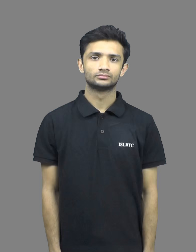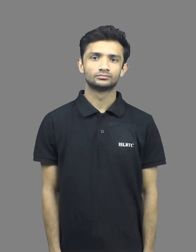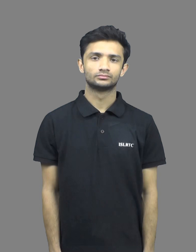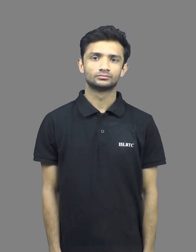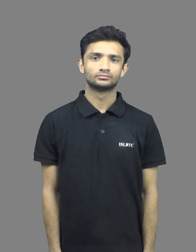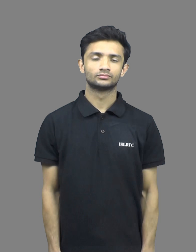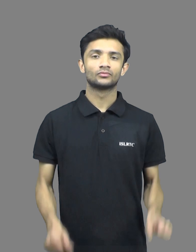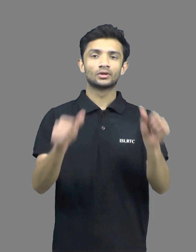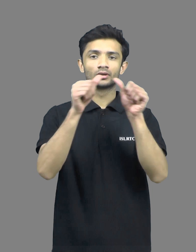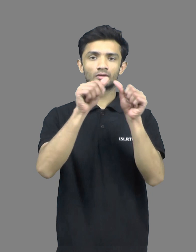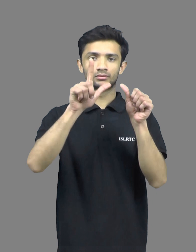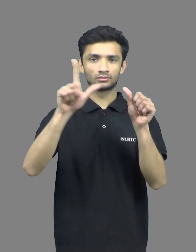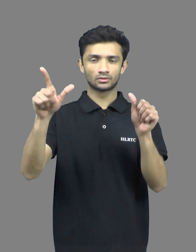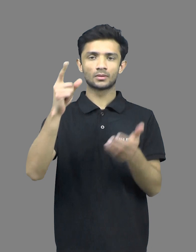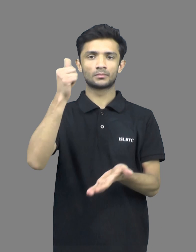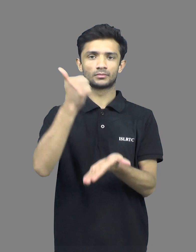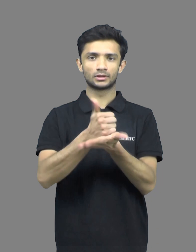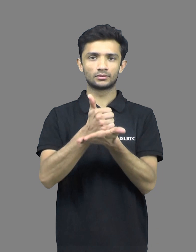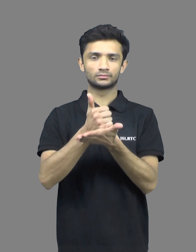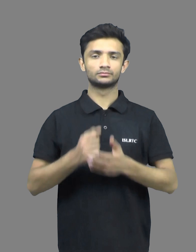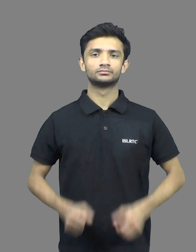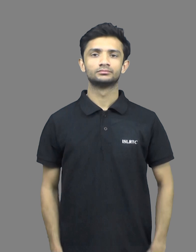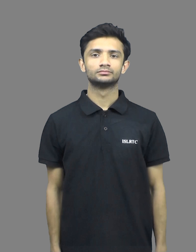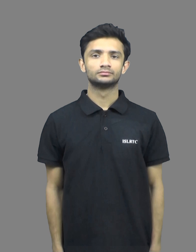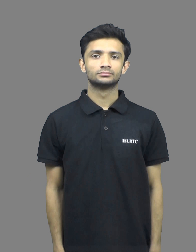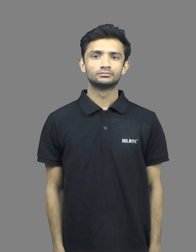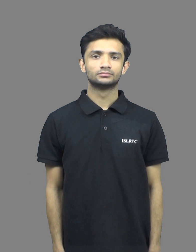Allahabad Bank